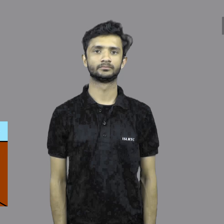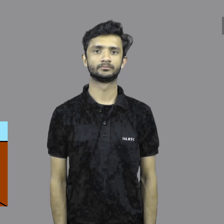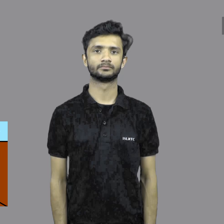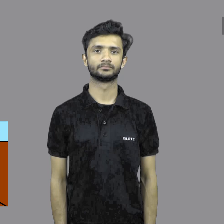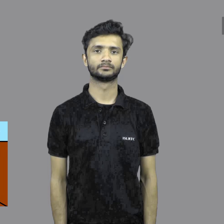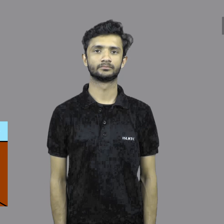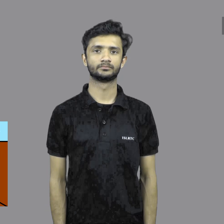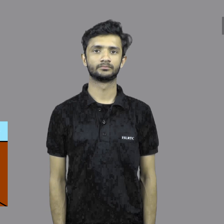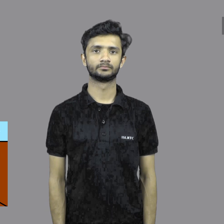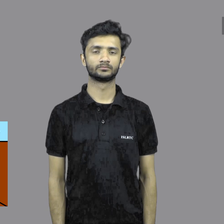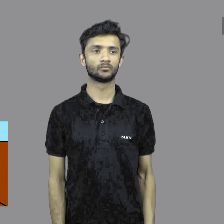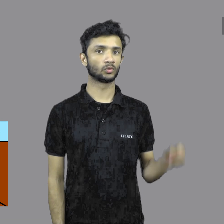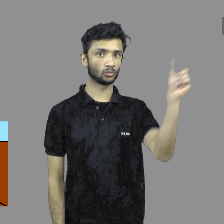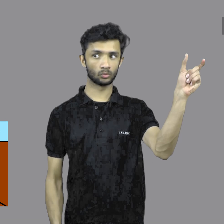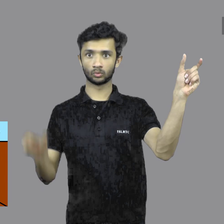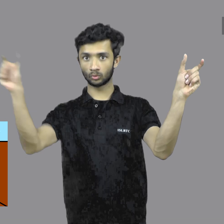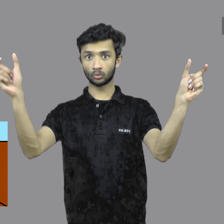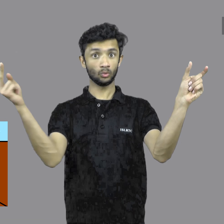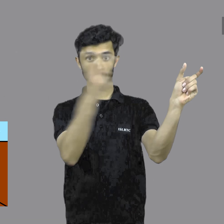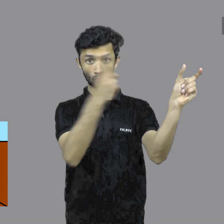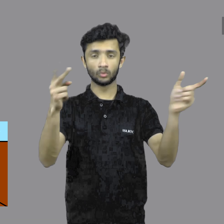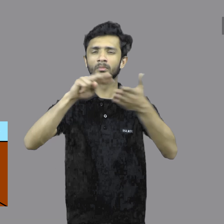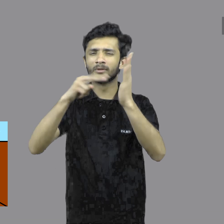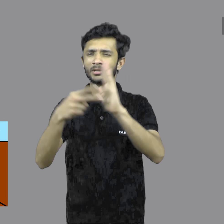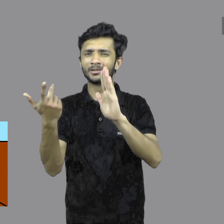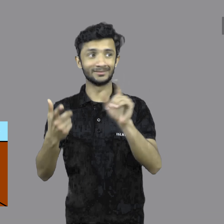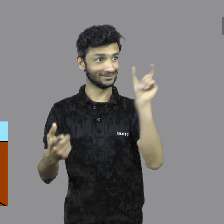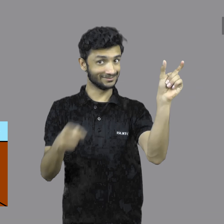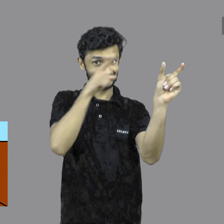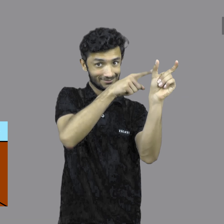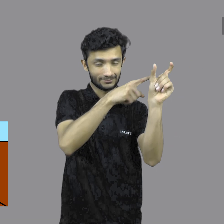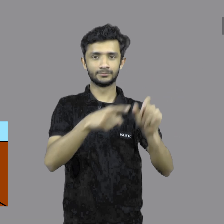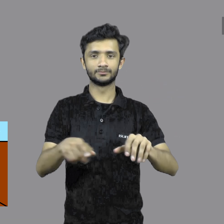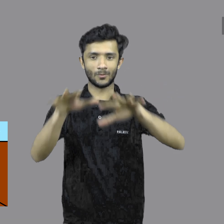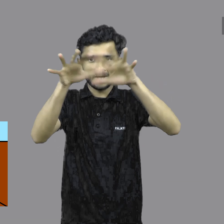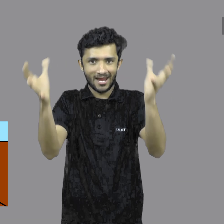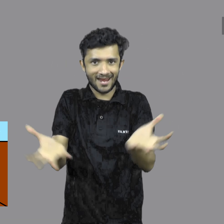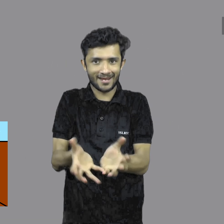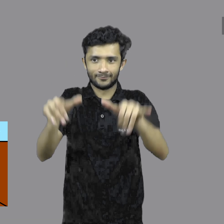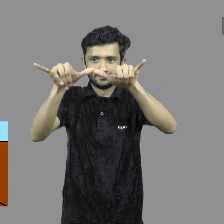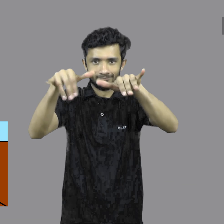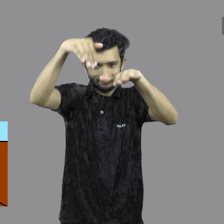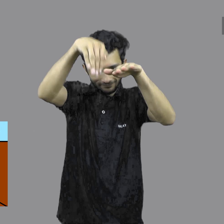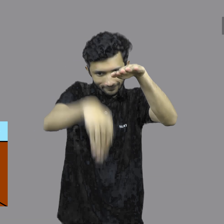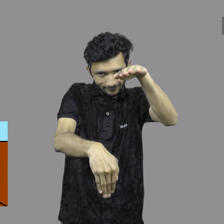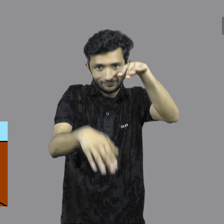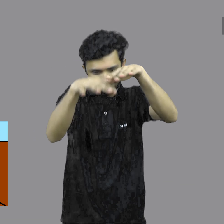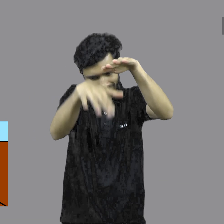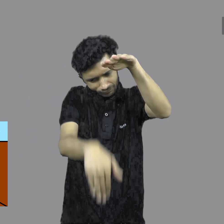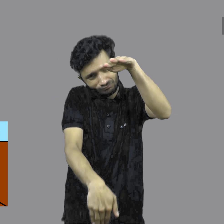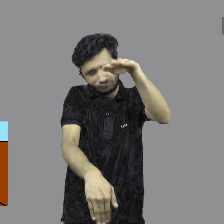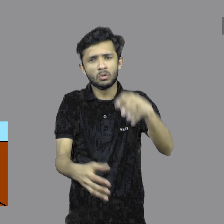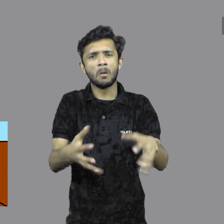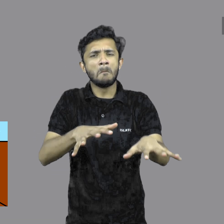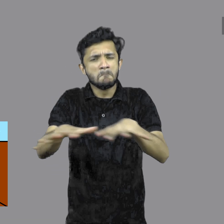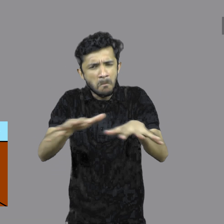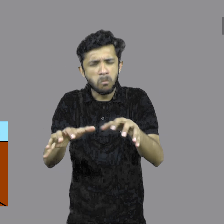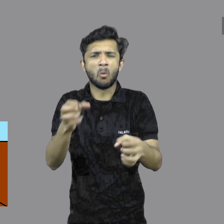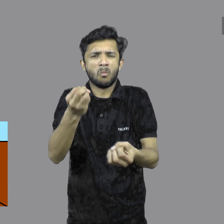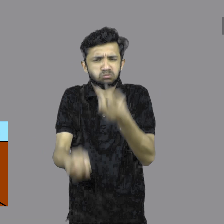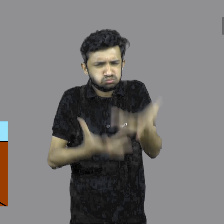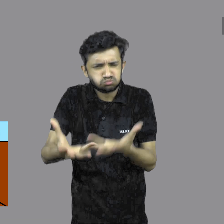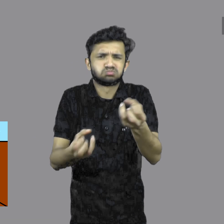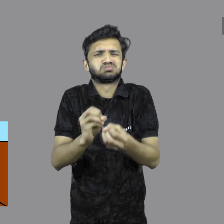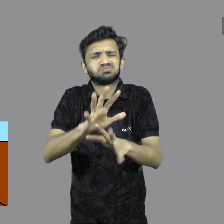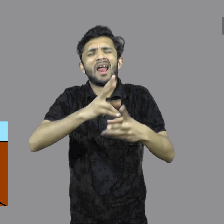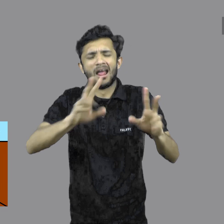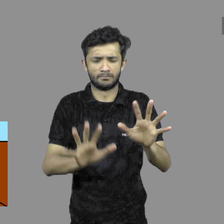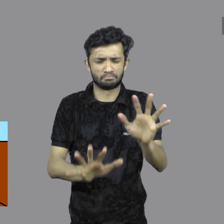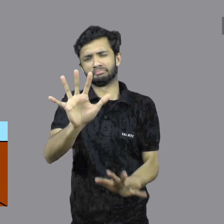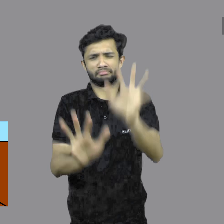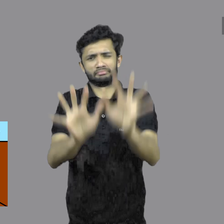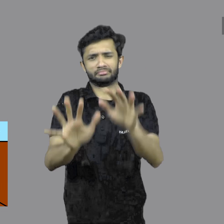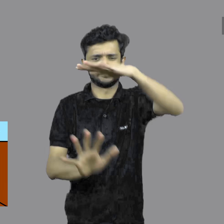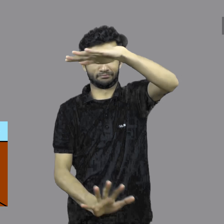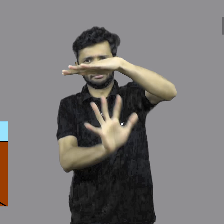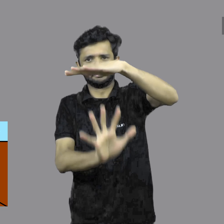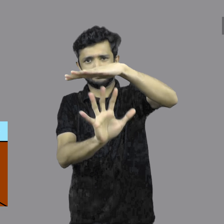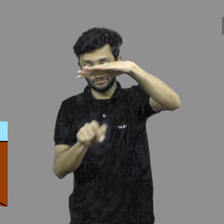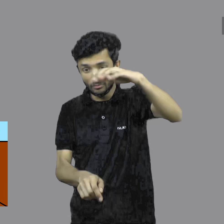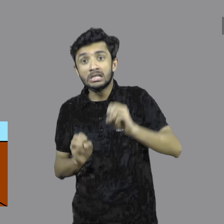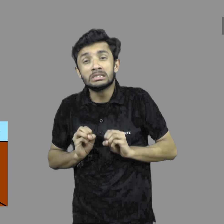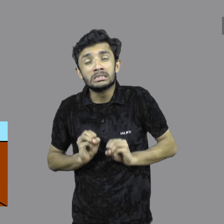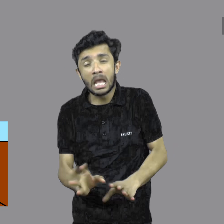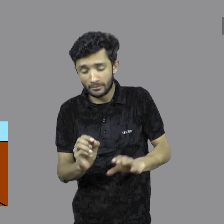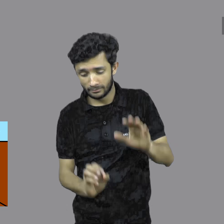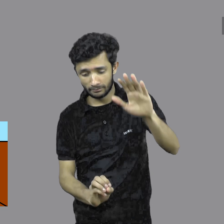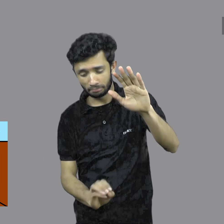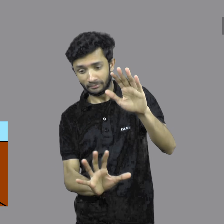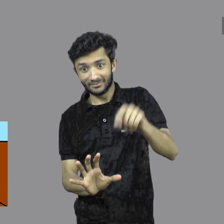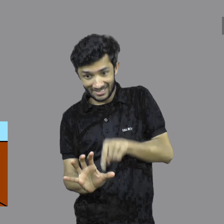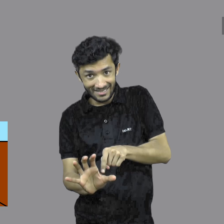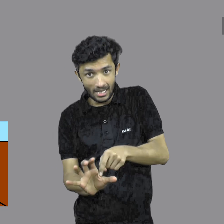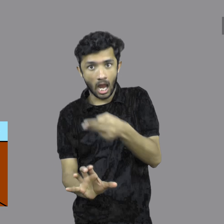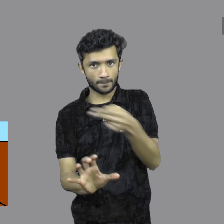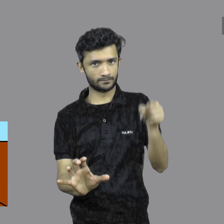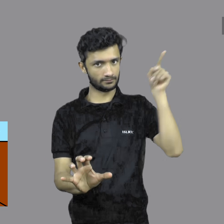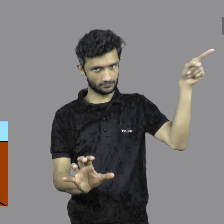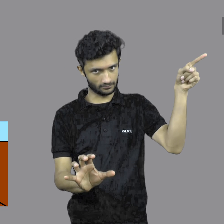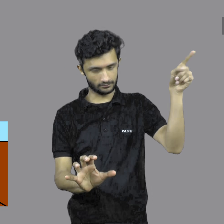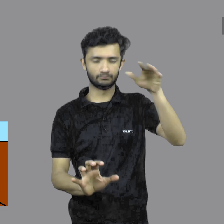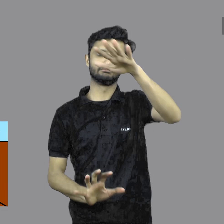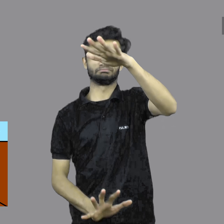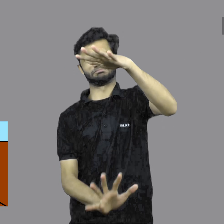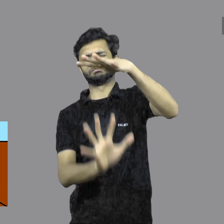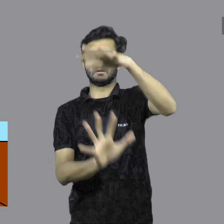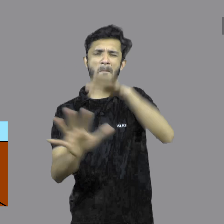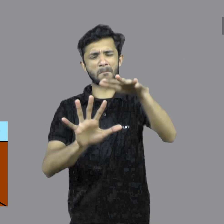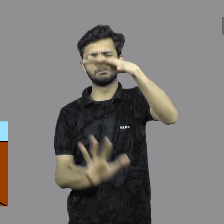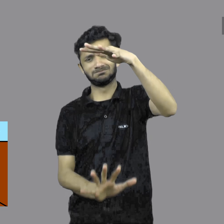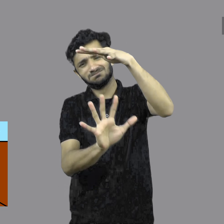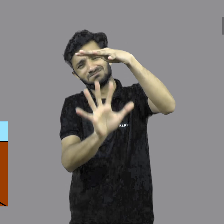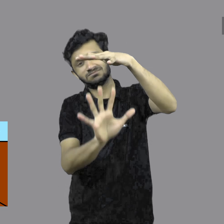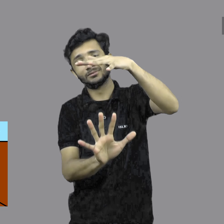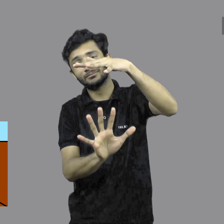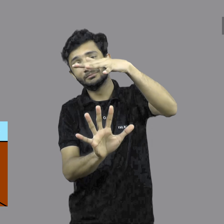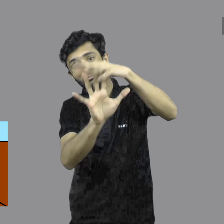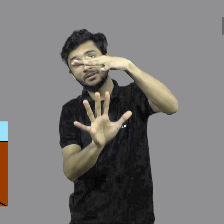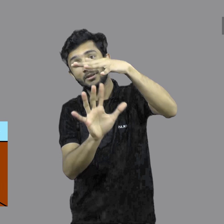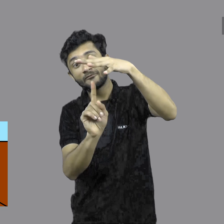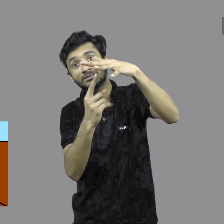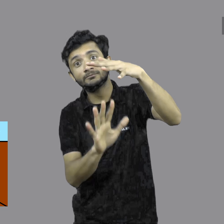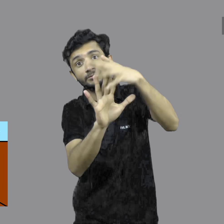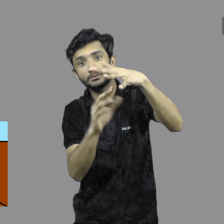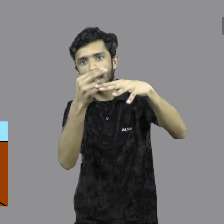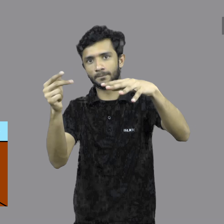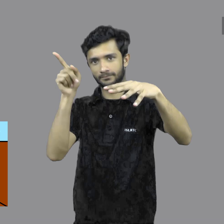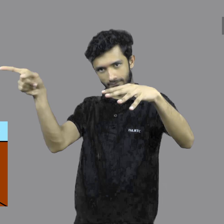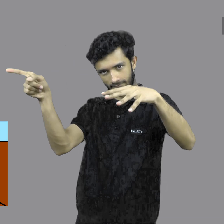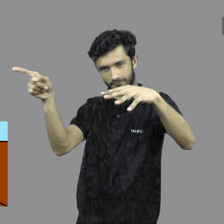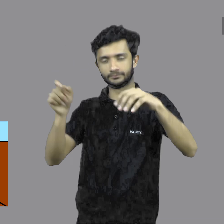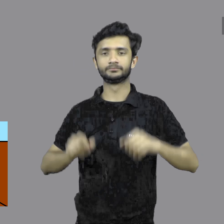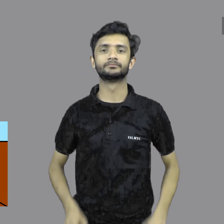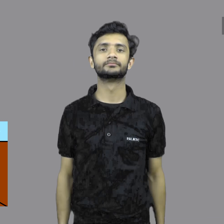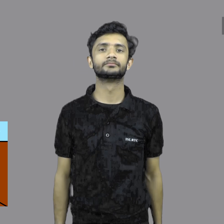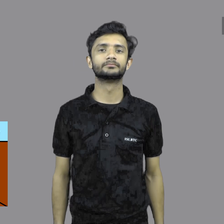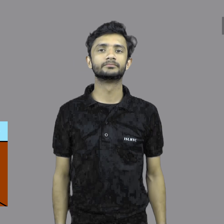Focus And Epicentre